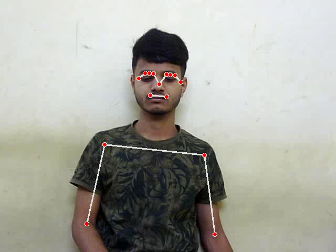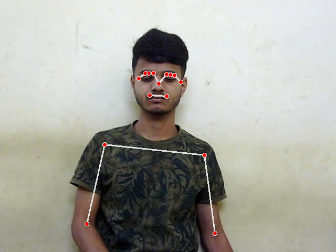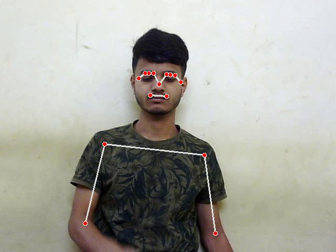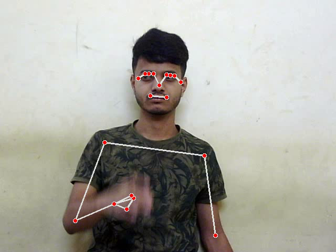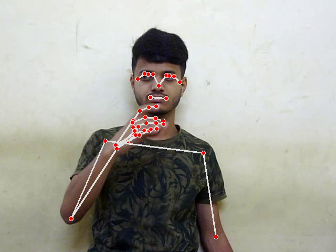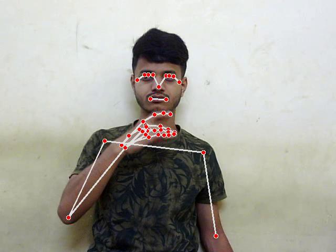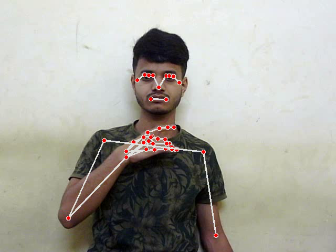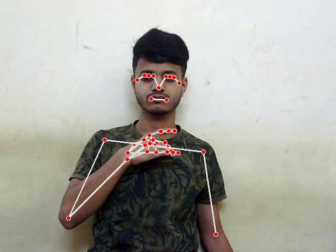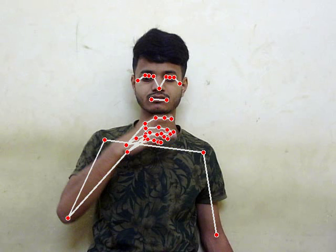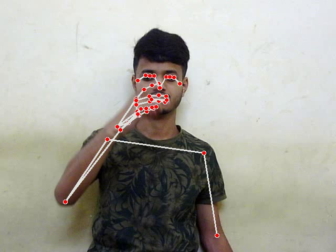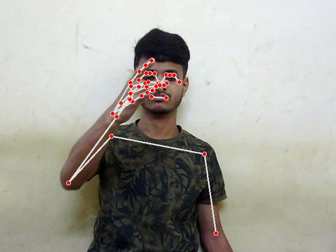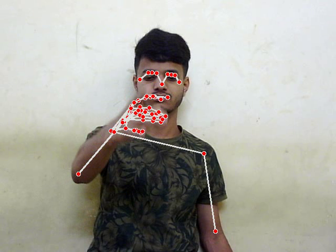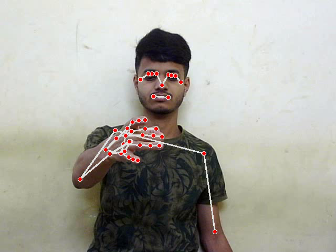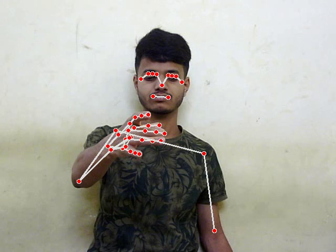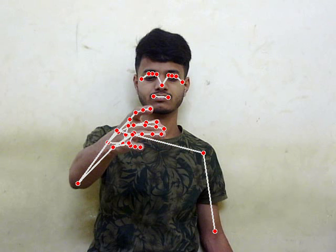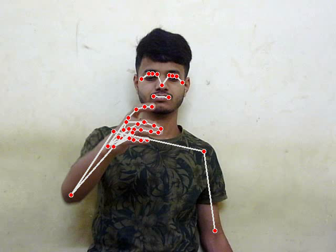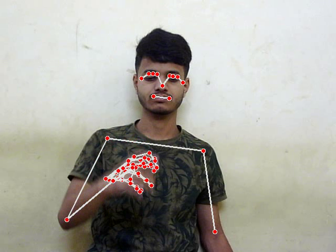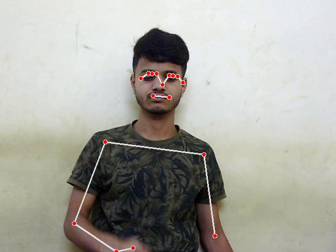like